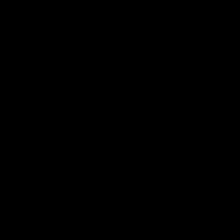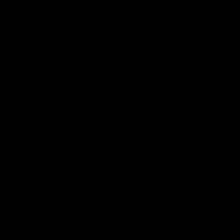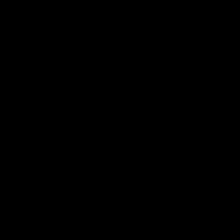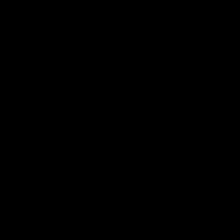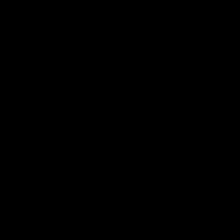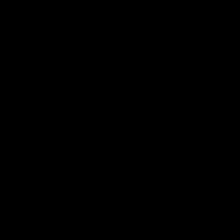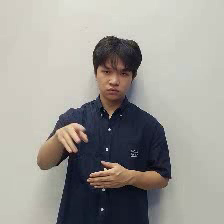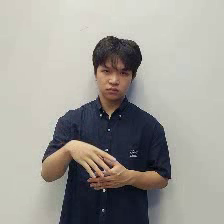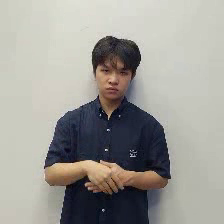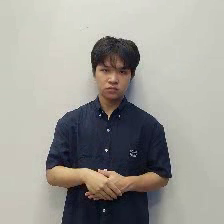Đi